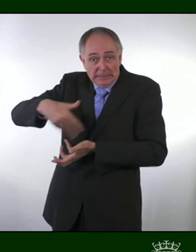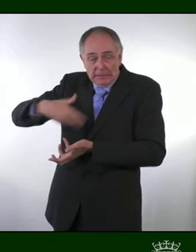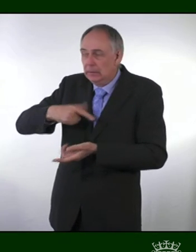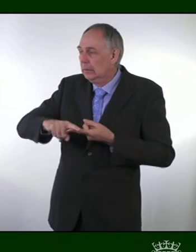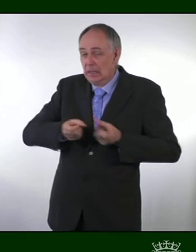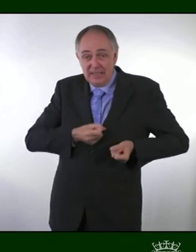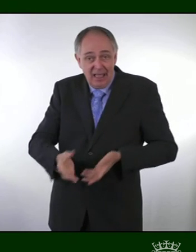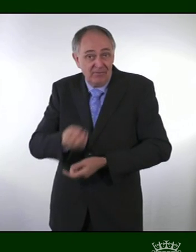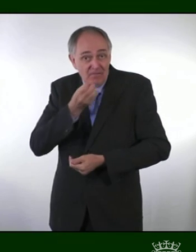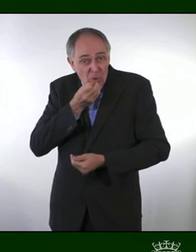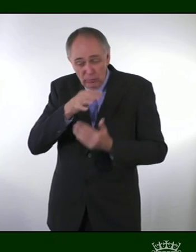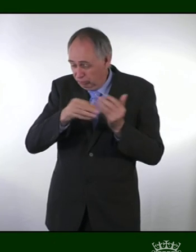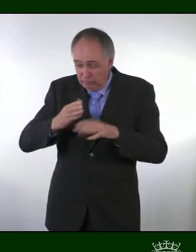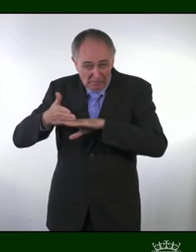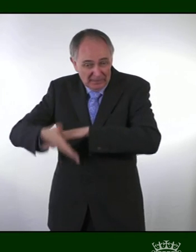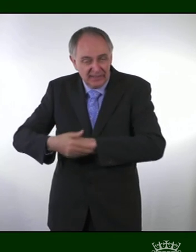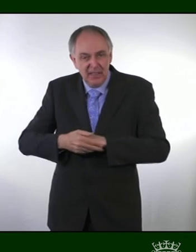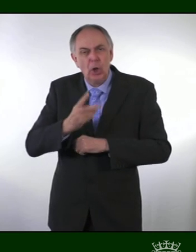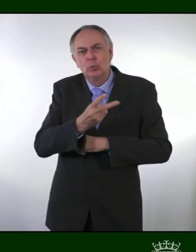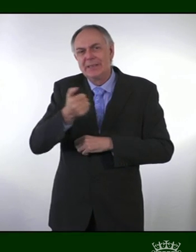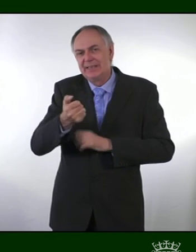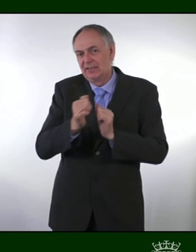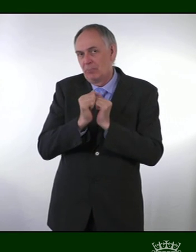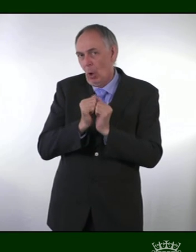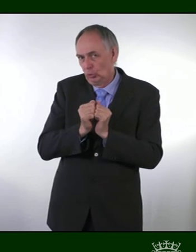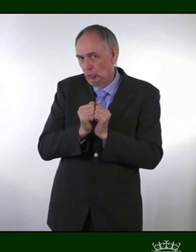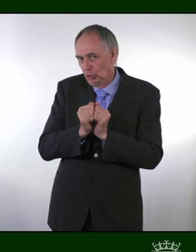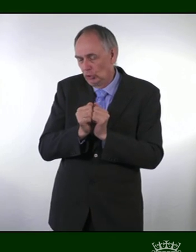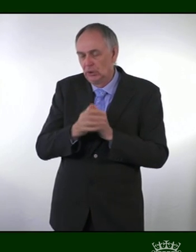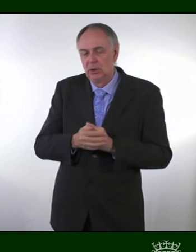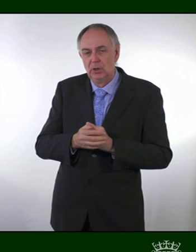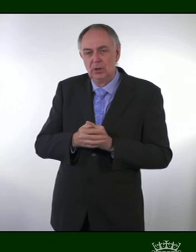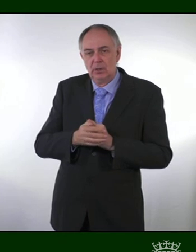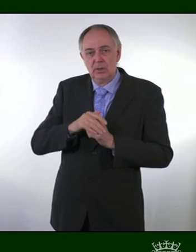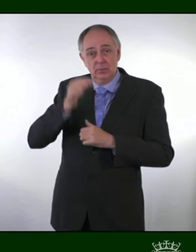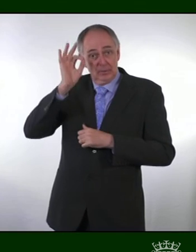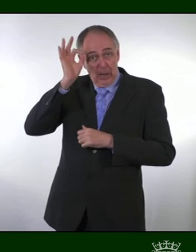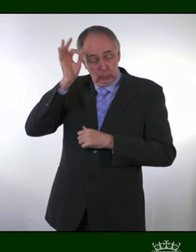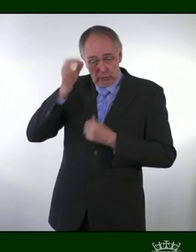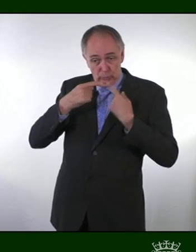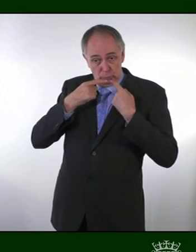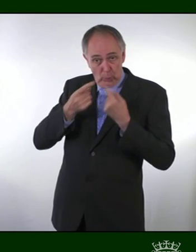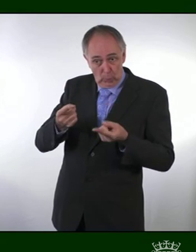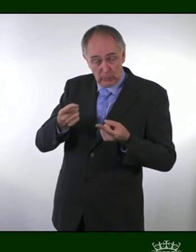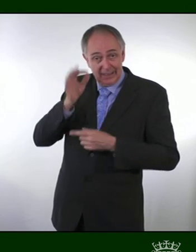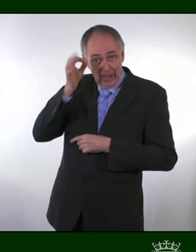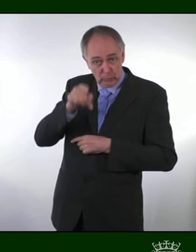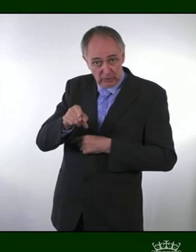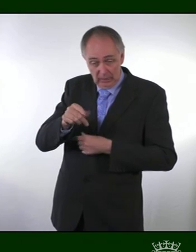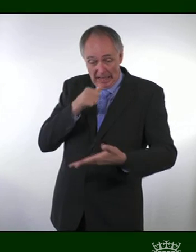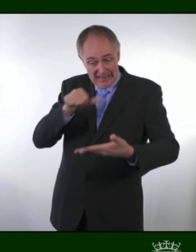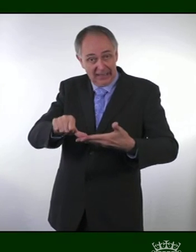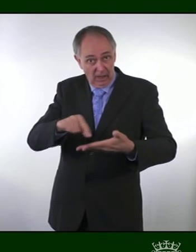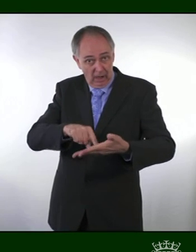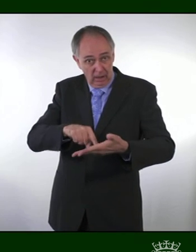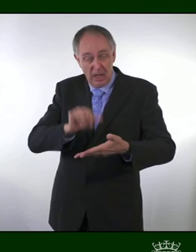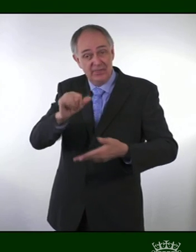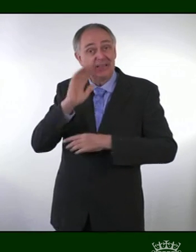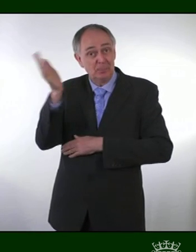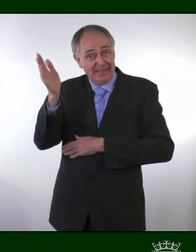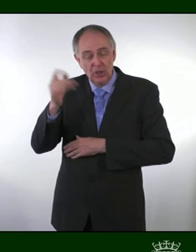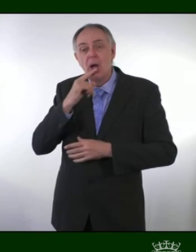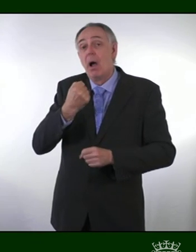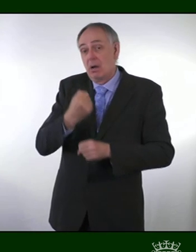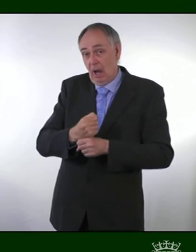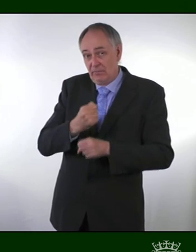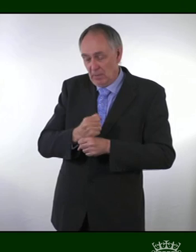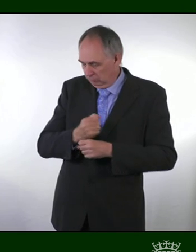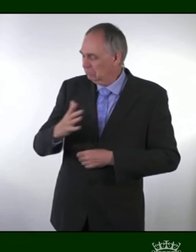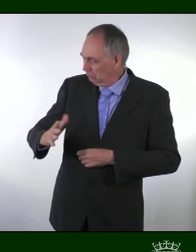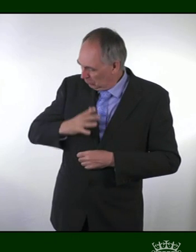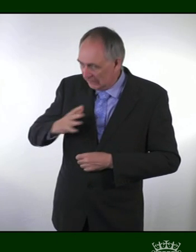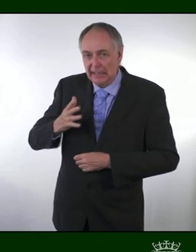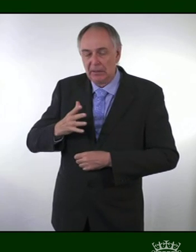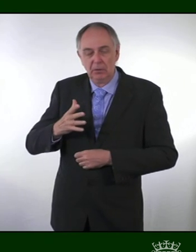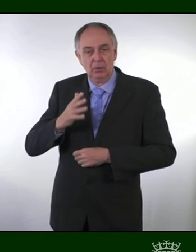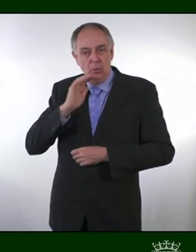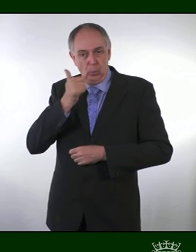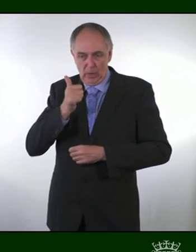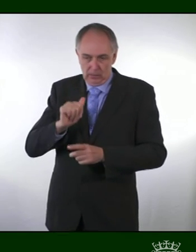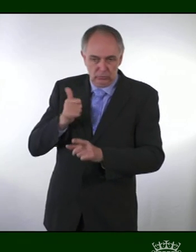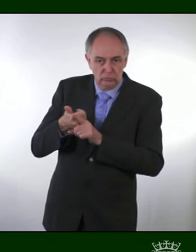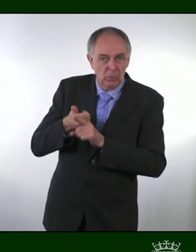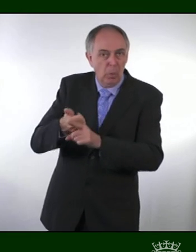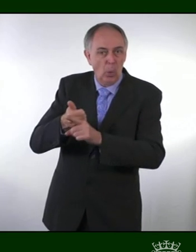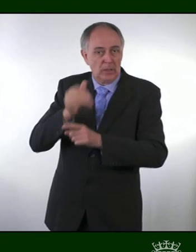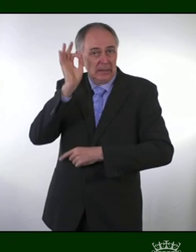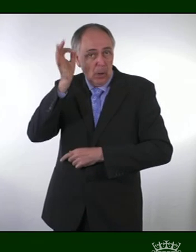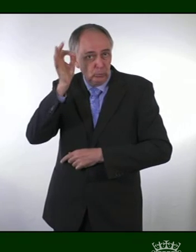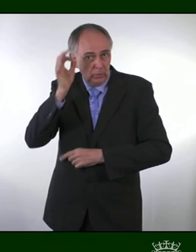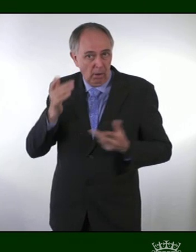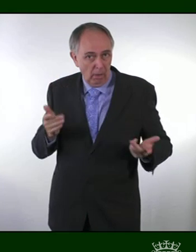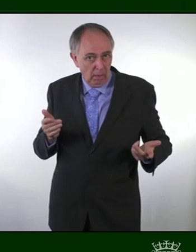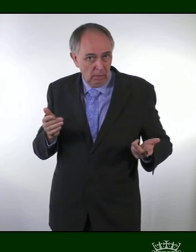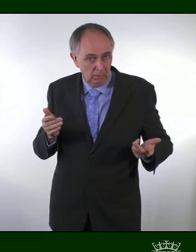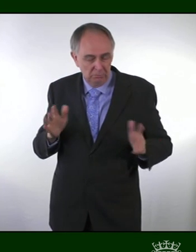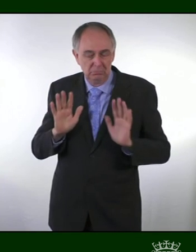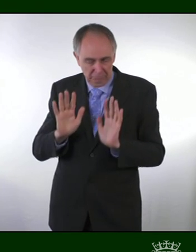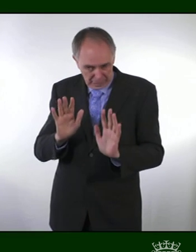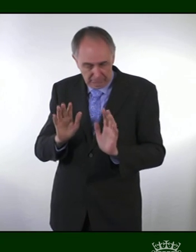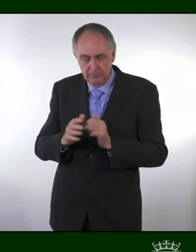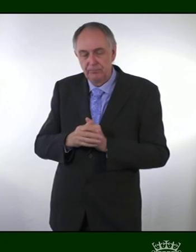On 26 March, the Communities Secretary told council leaders directly and in terms, in a letter to council leaders and in a speech: “The Government stands ready to do whatever is necessary to support councils in their response to coronavirus”.